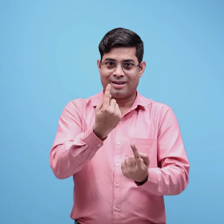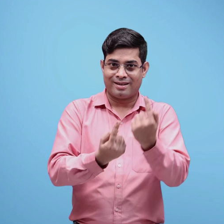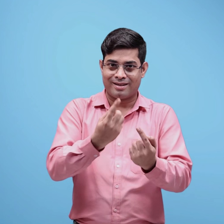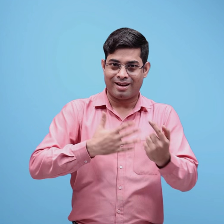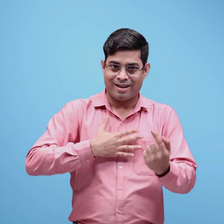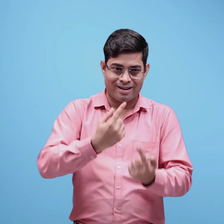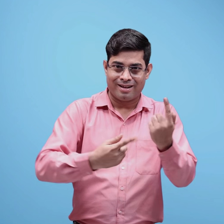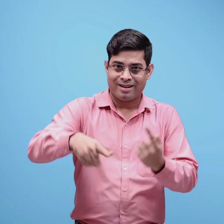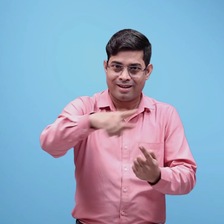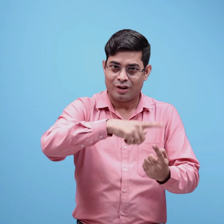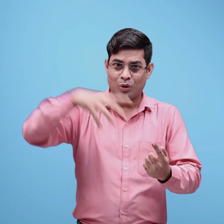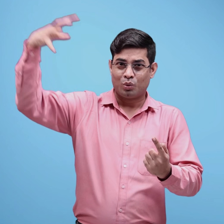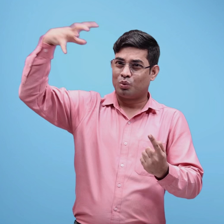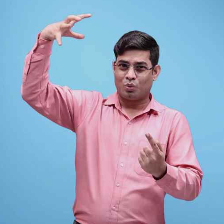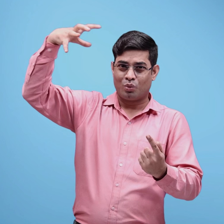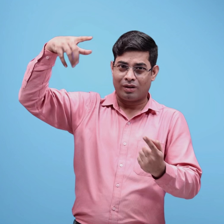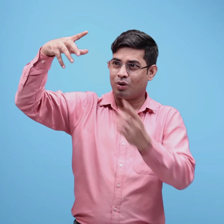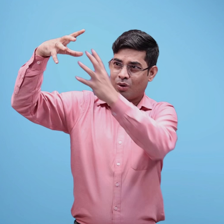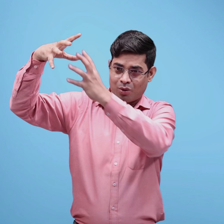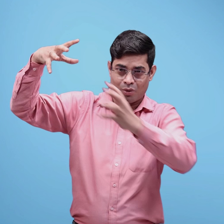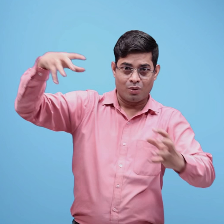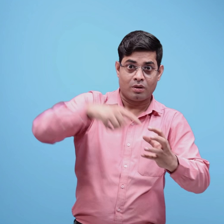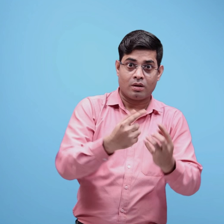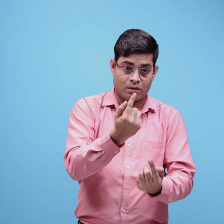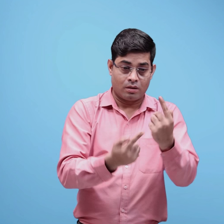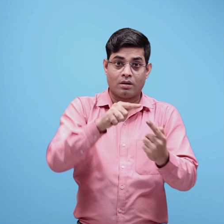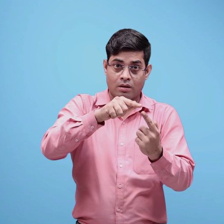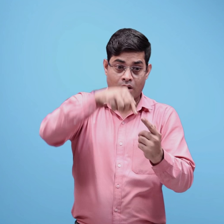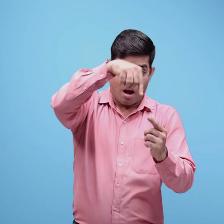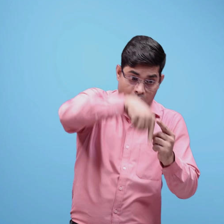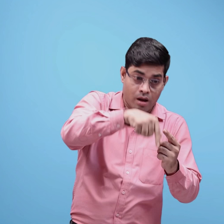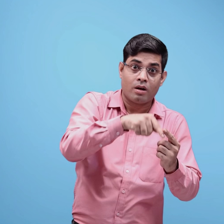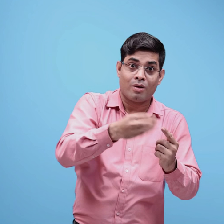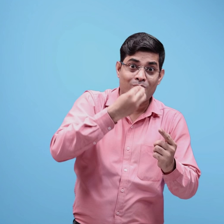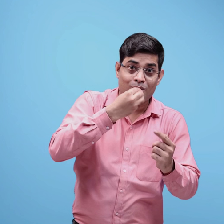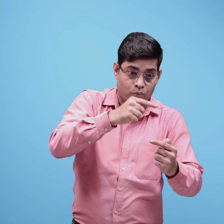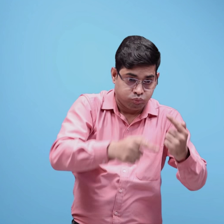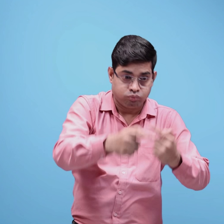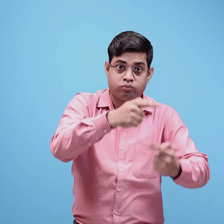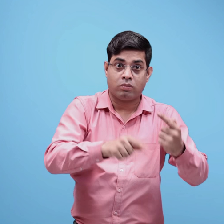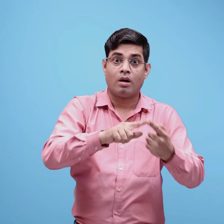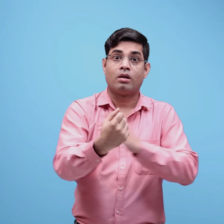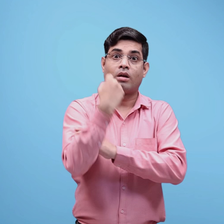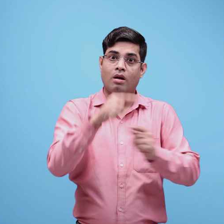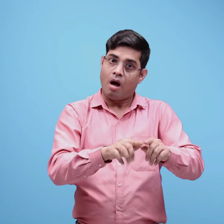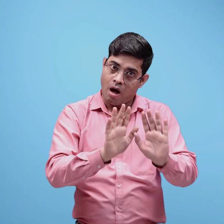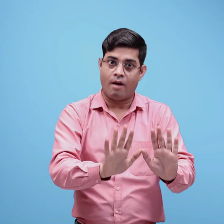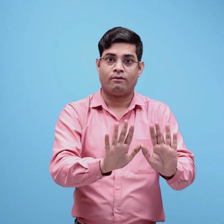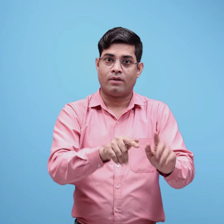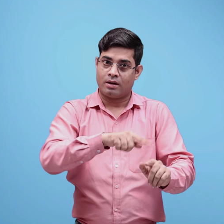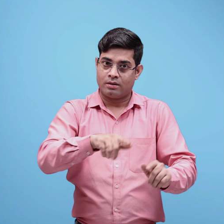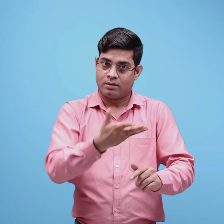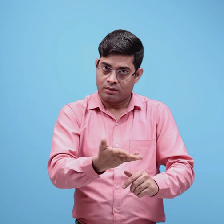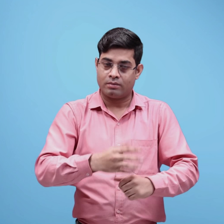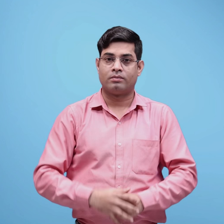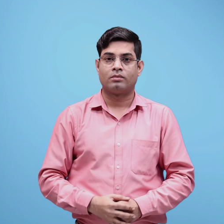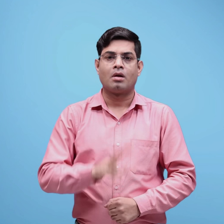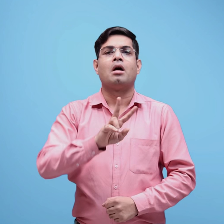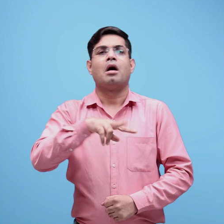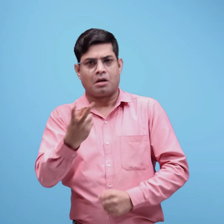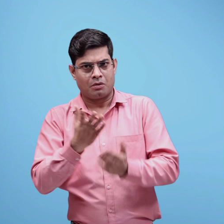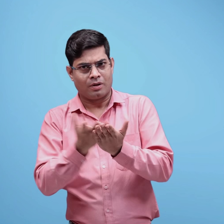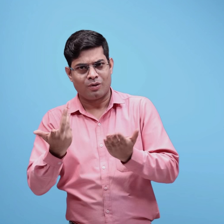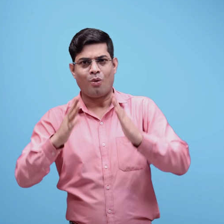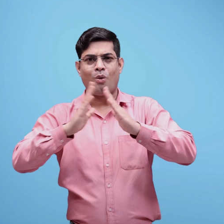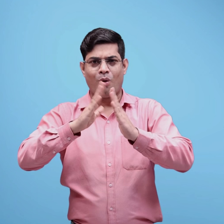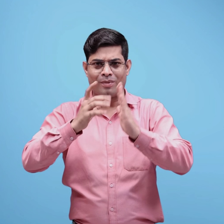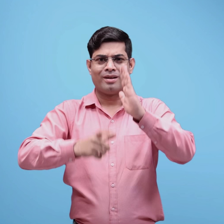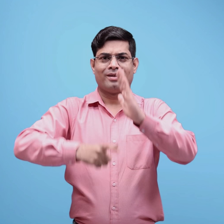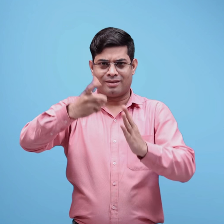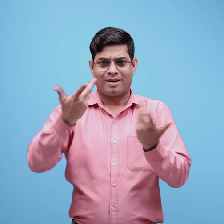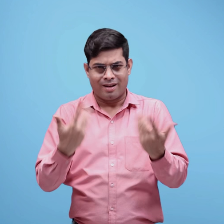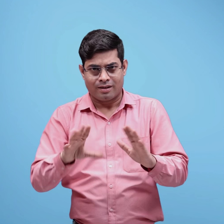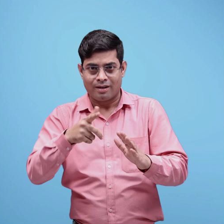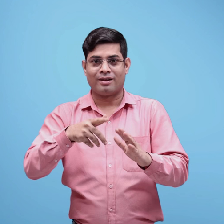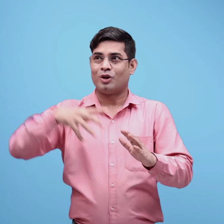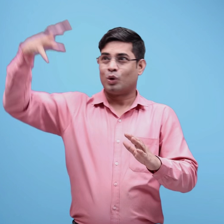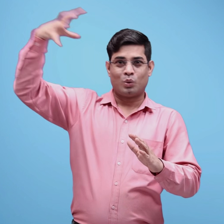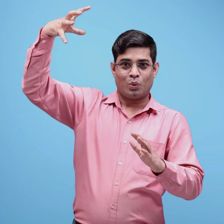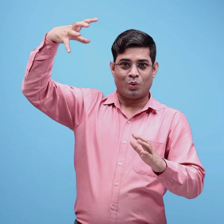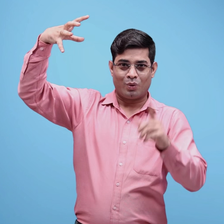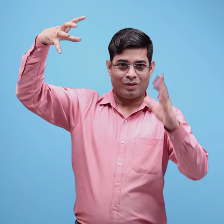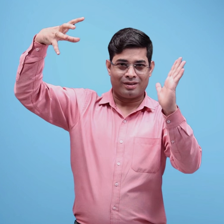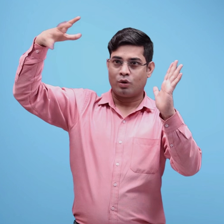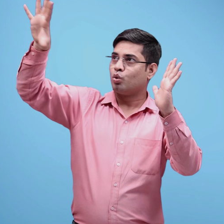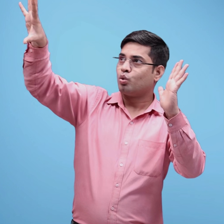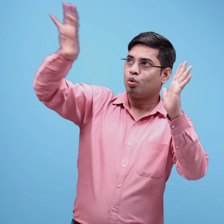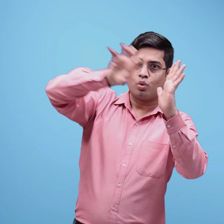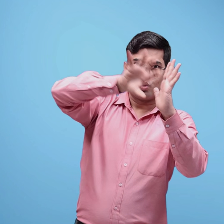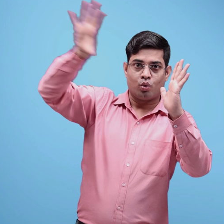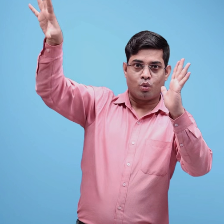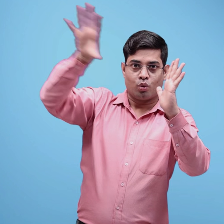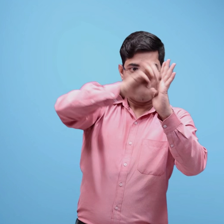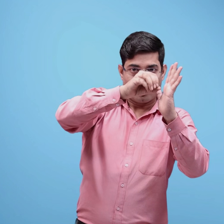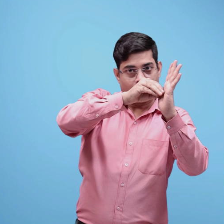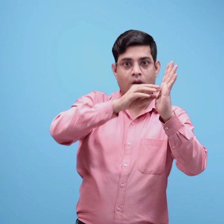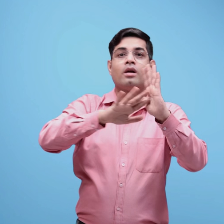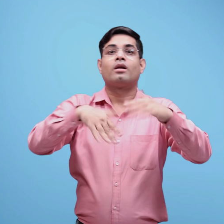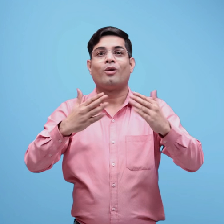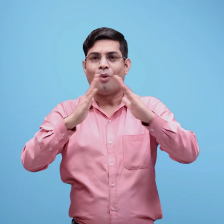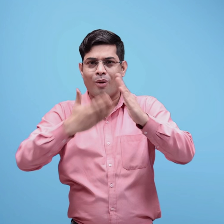which the plants use for making food. Solar energy can also be used in homes and buildings for electricity, etc.